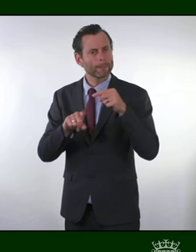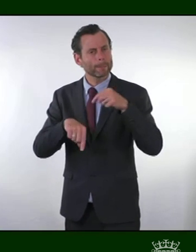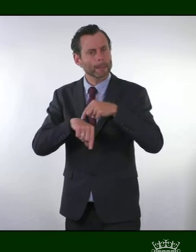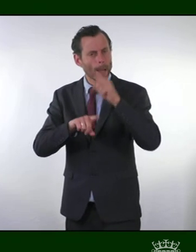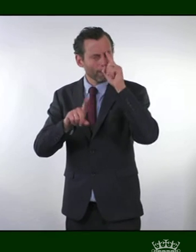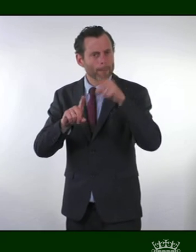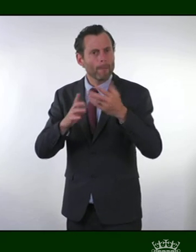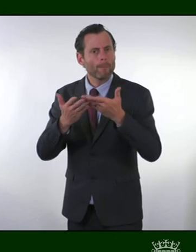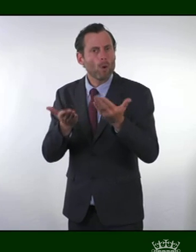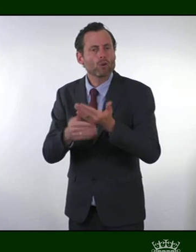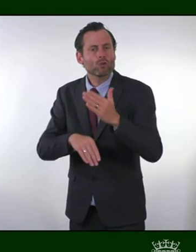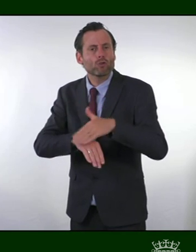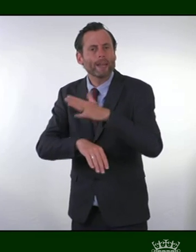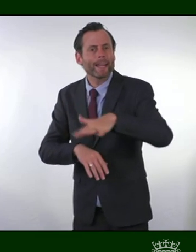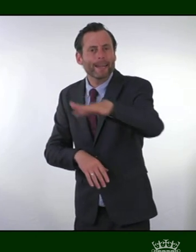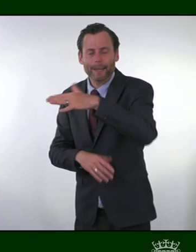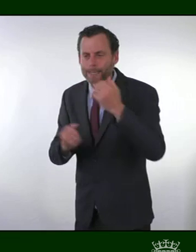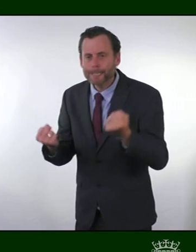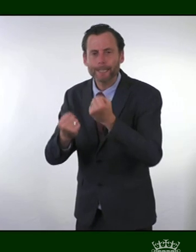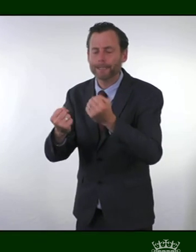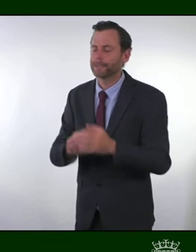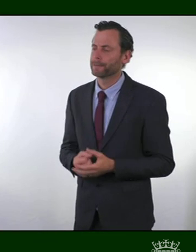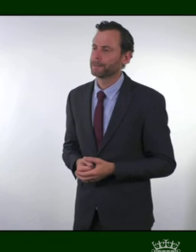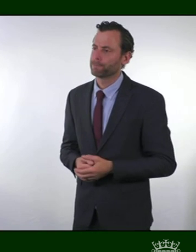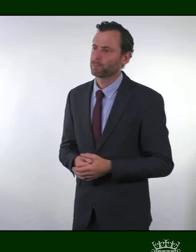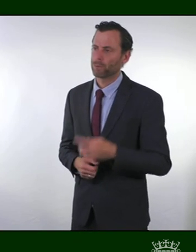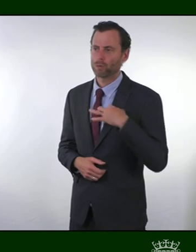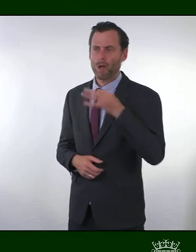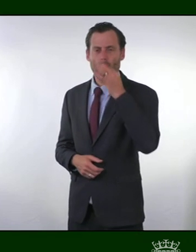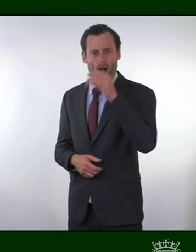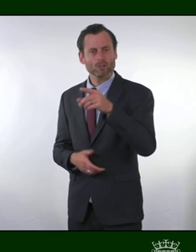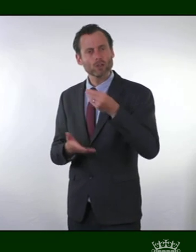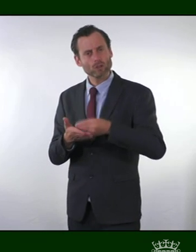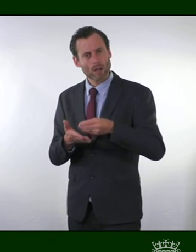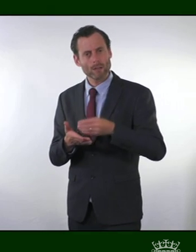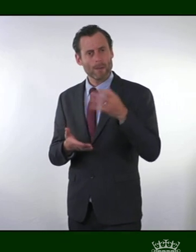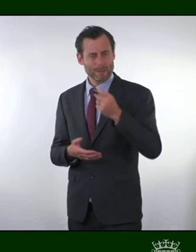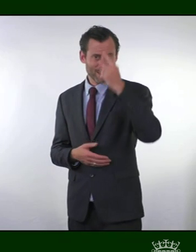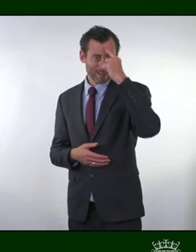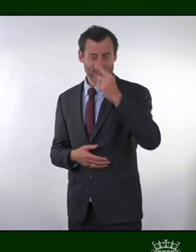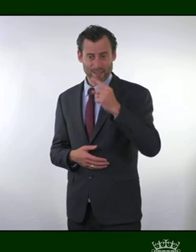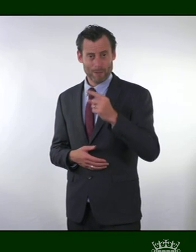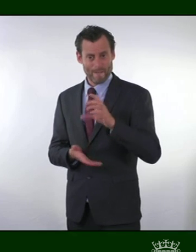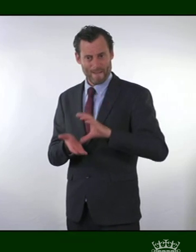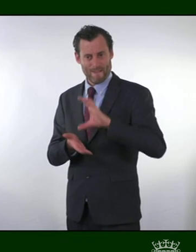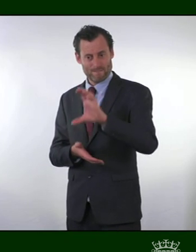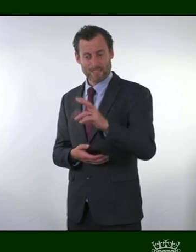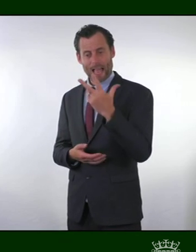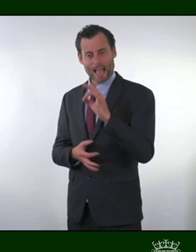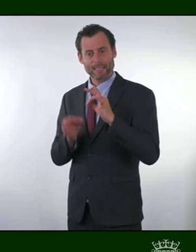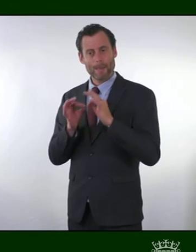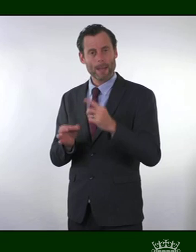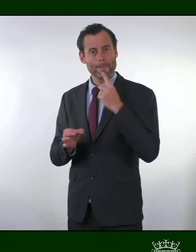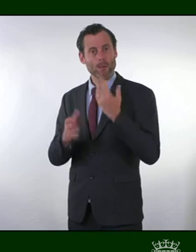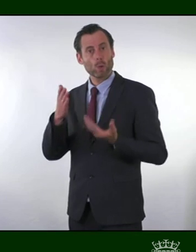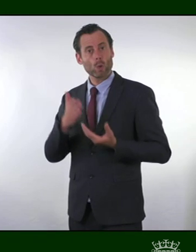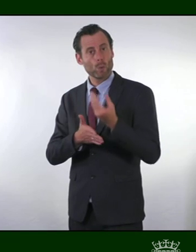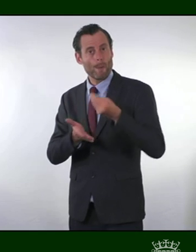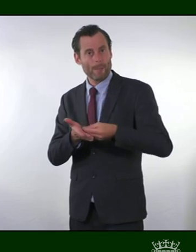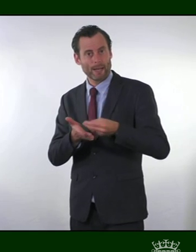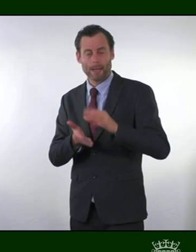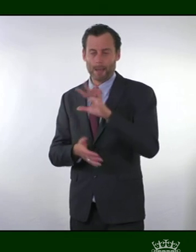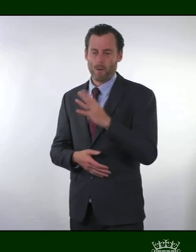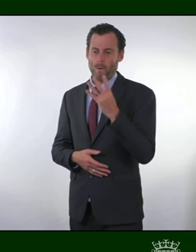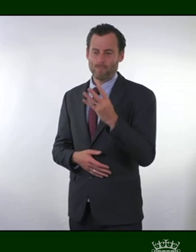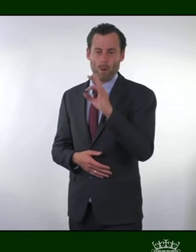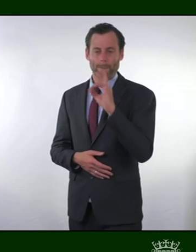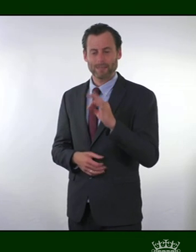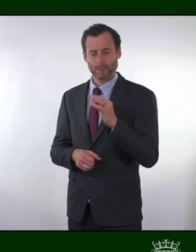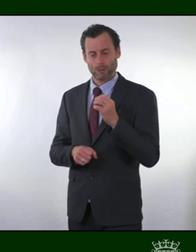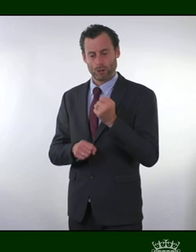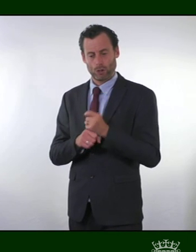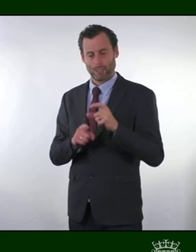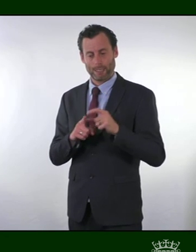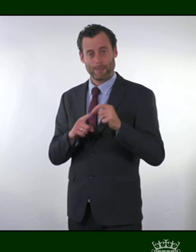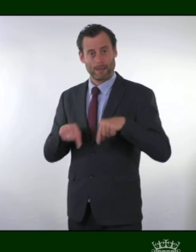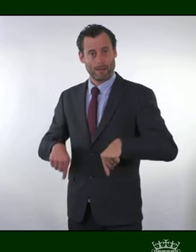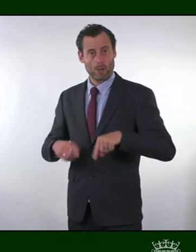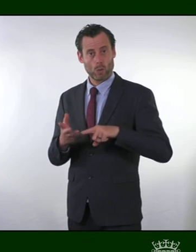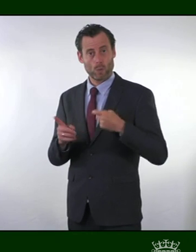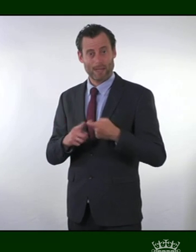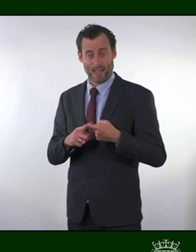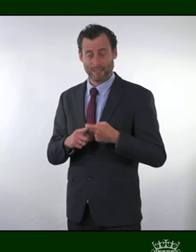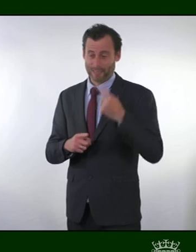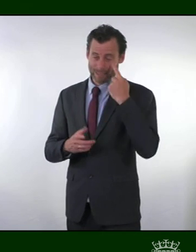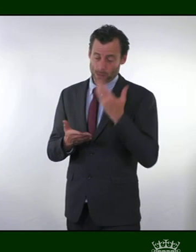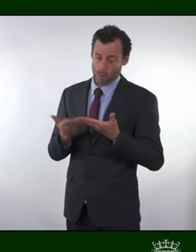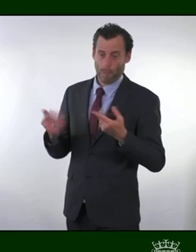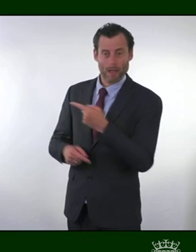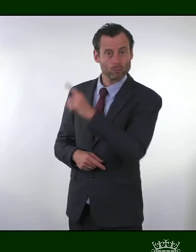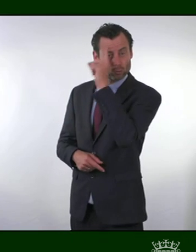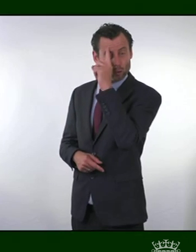We have looked to the ambitious stimulus packages of our European neighbours and urge the Chancellor to look at a package of investment with no less than £80 billion of new money, equating to approximately 4% of UK GDP, the equivalent investment to that being made by Germany.